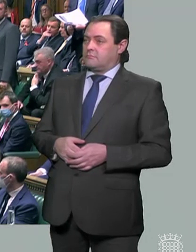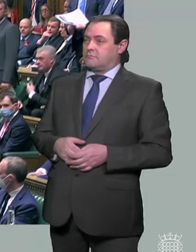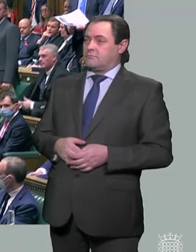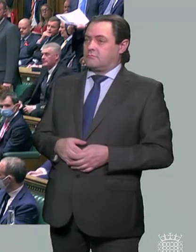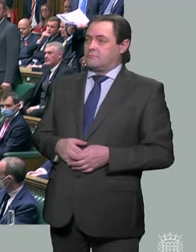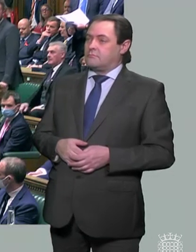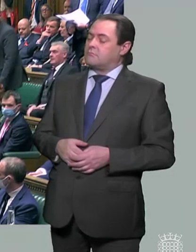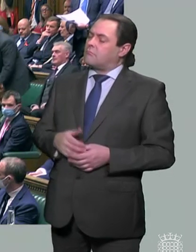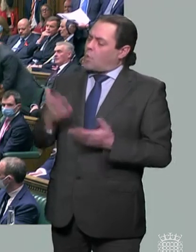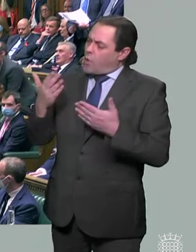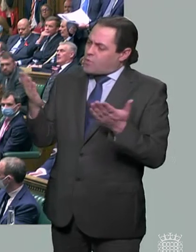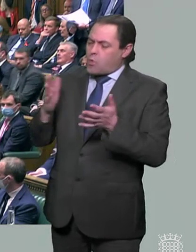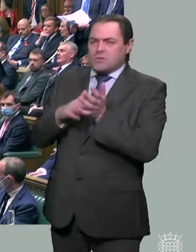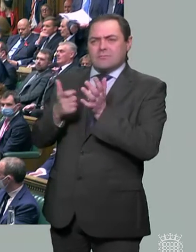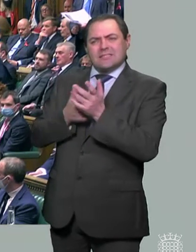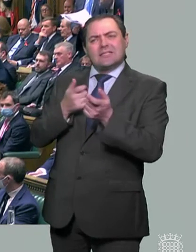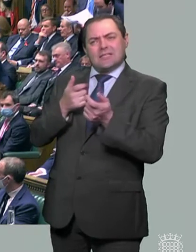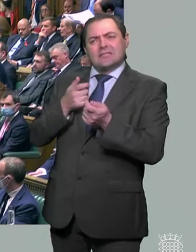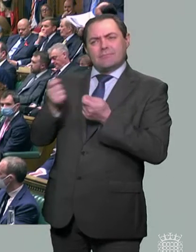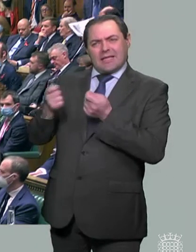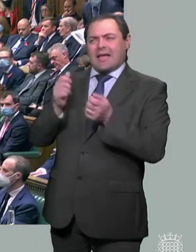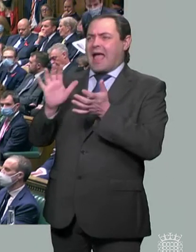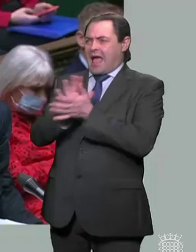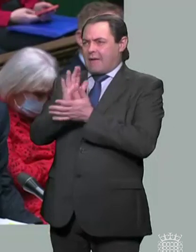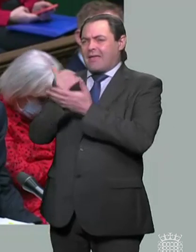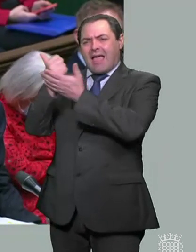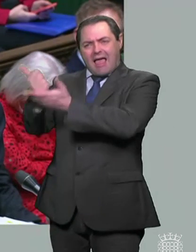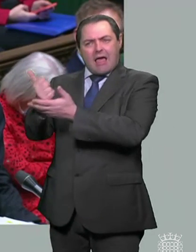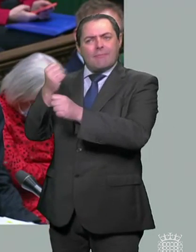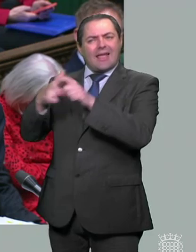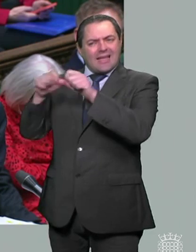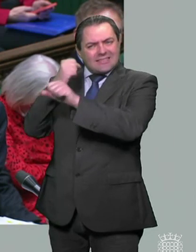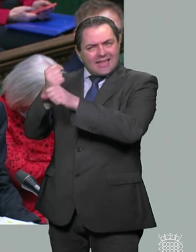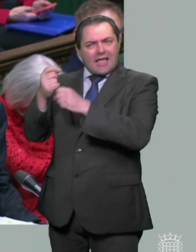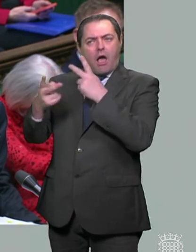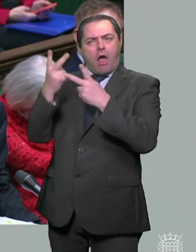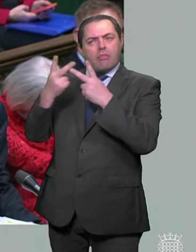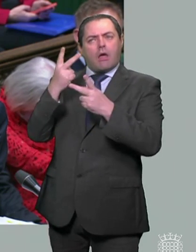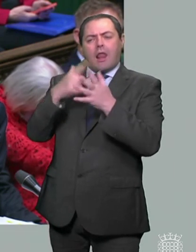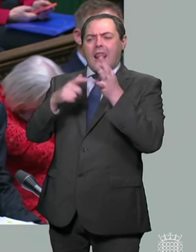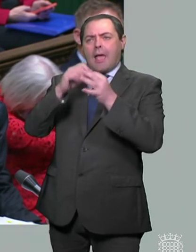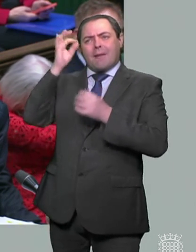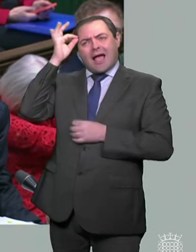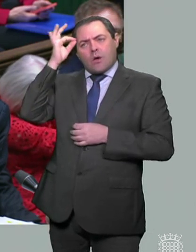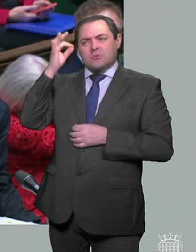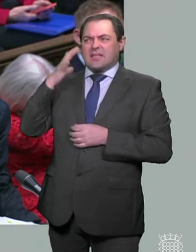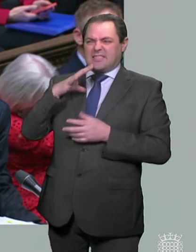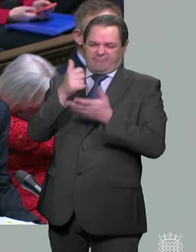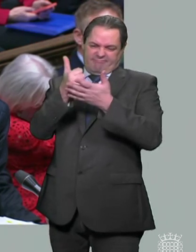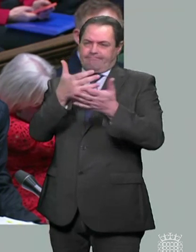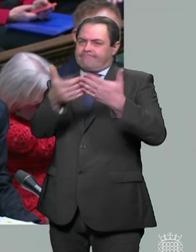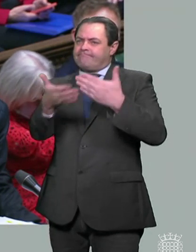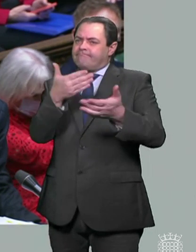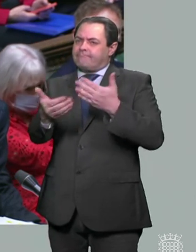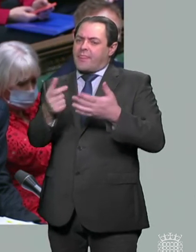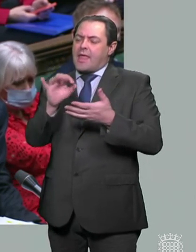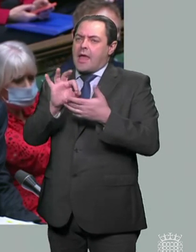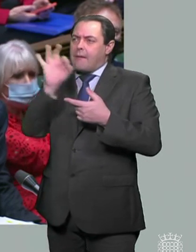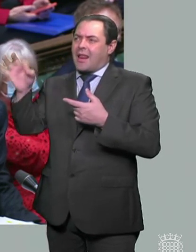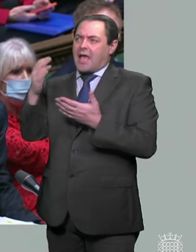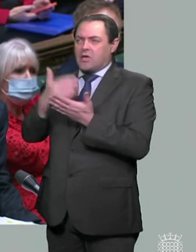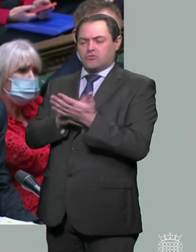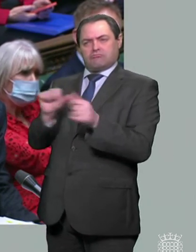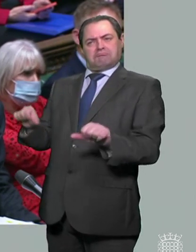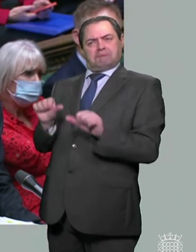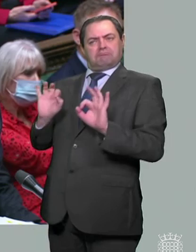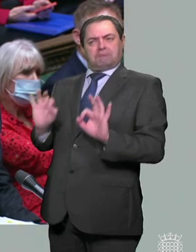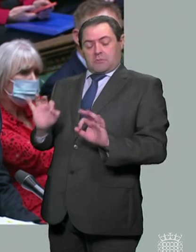Yes, of course, we are very happy to help Gedling and other Labour-run councils to get their act together where necessary and to put in those bids.